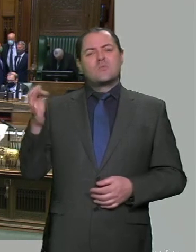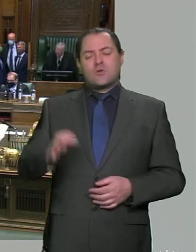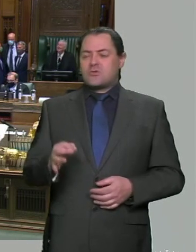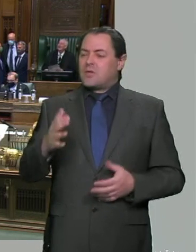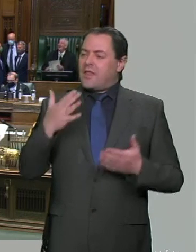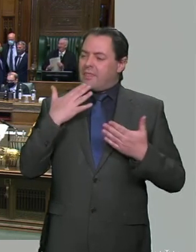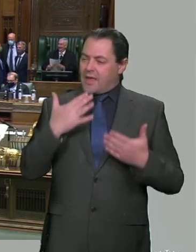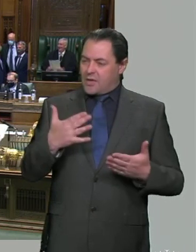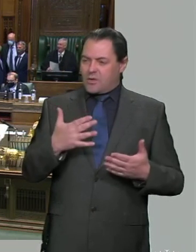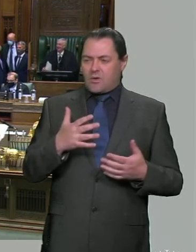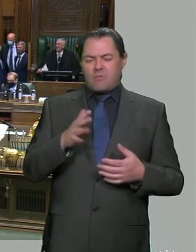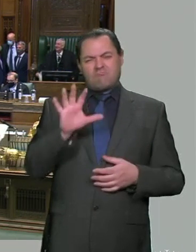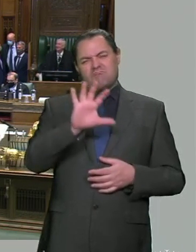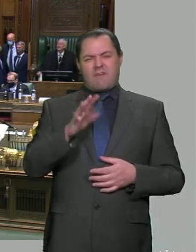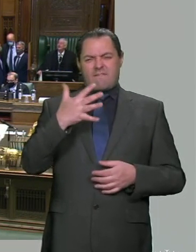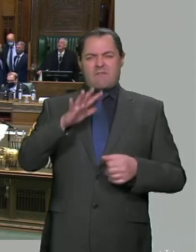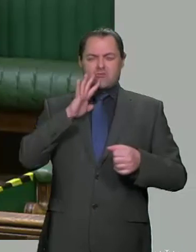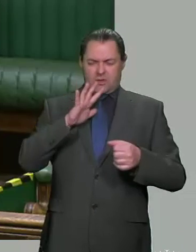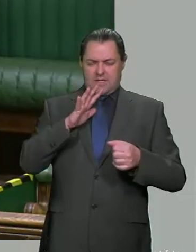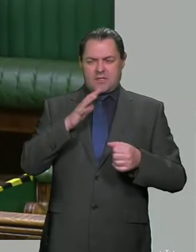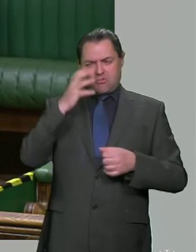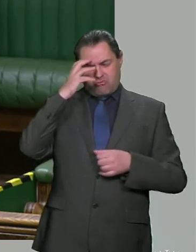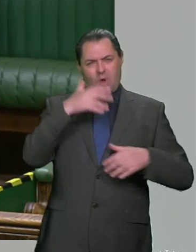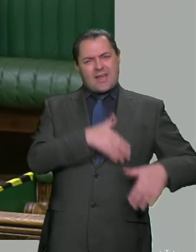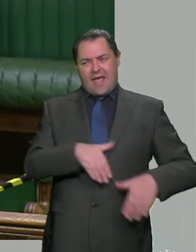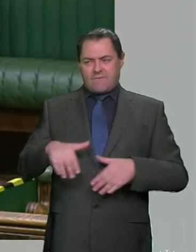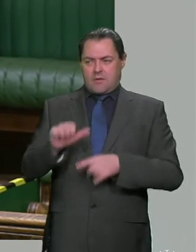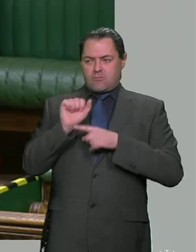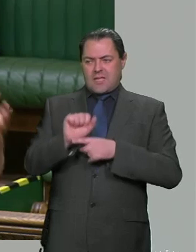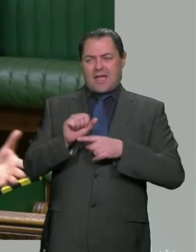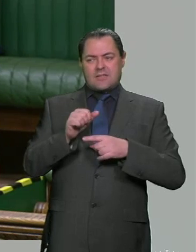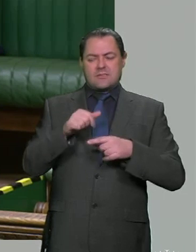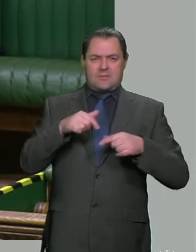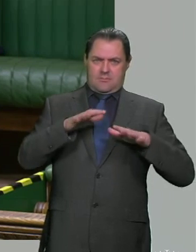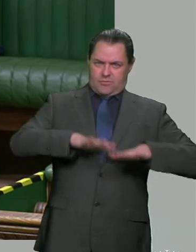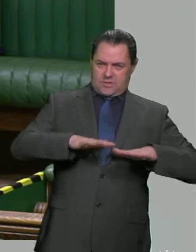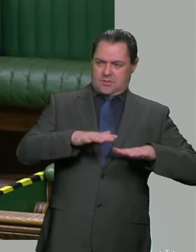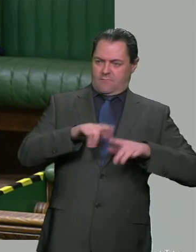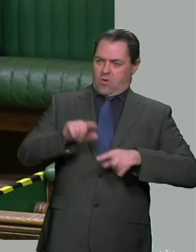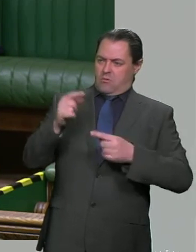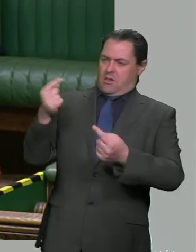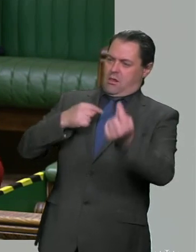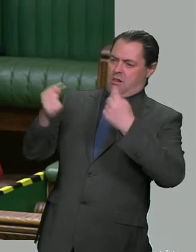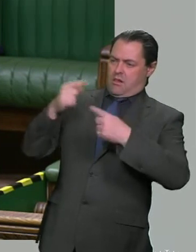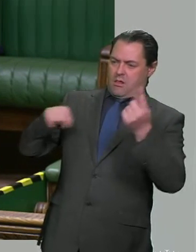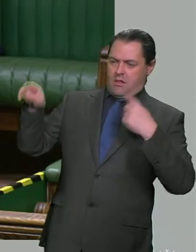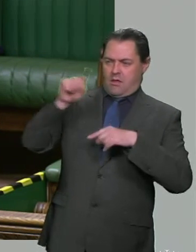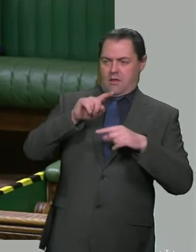For almost 500 years the Royal Navy has protected our country from foes and protected the freedom of our friends around the world.